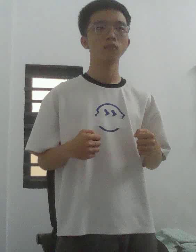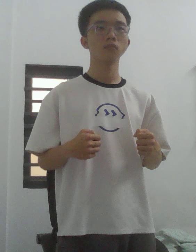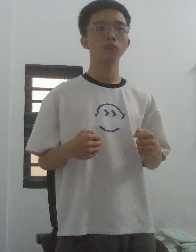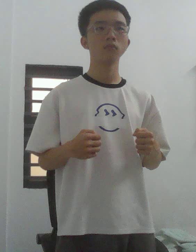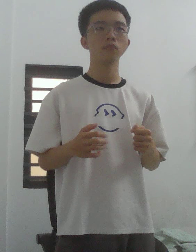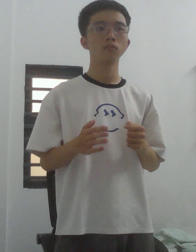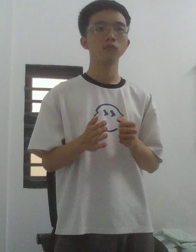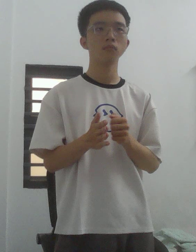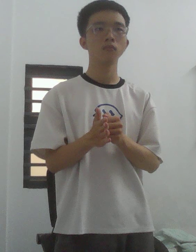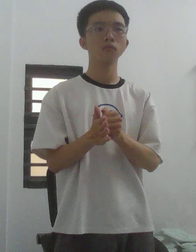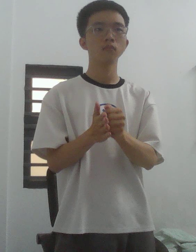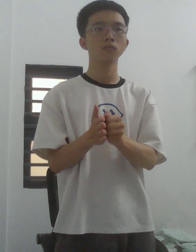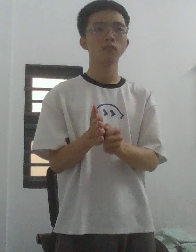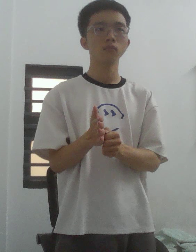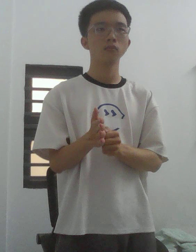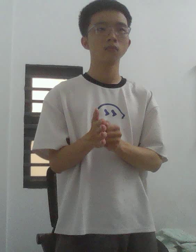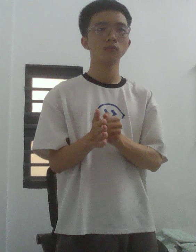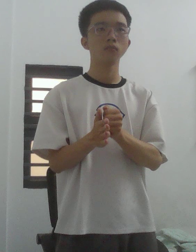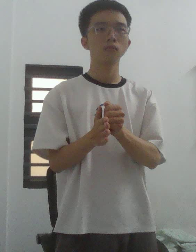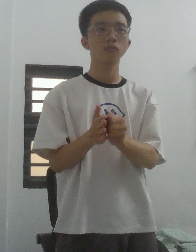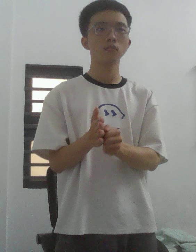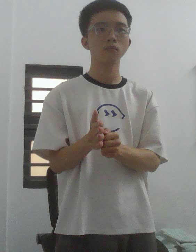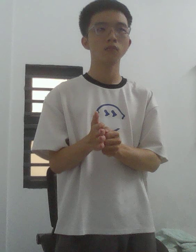thang